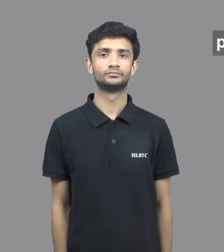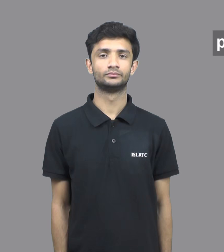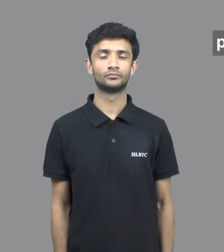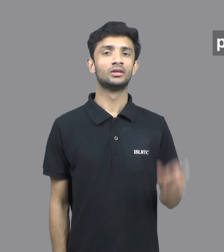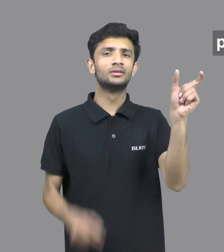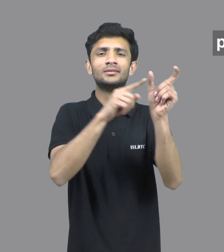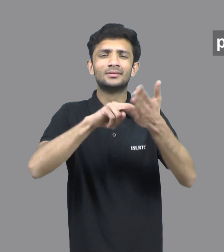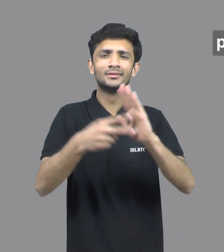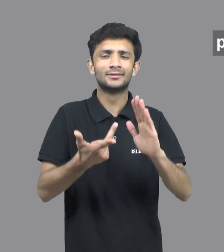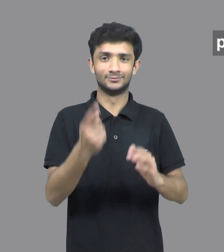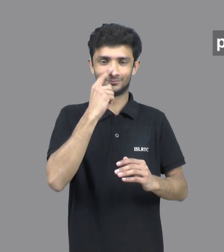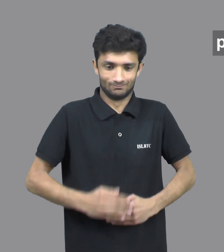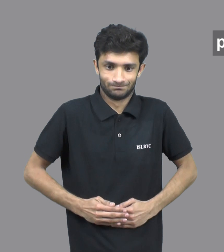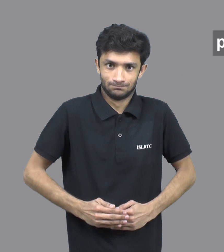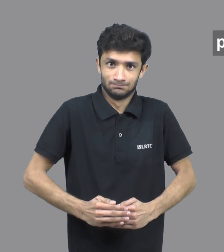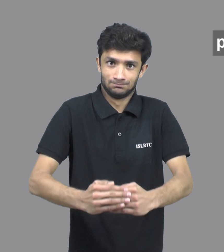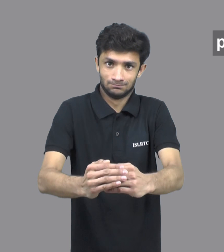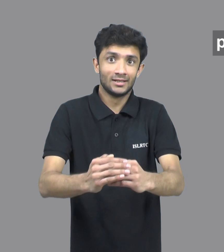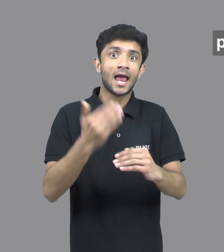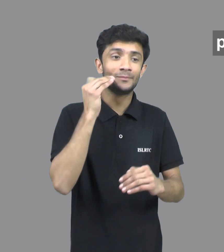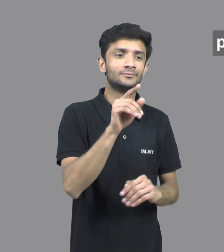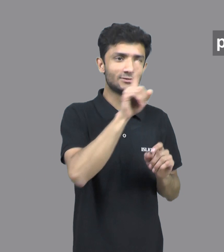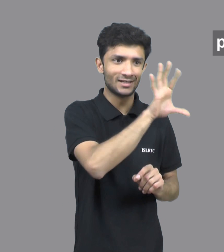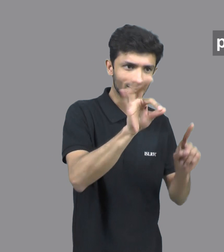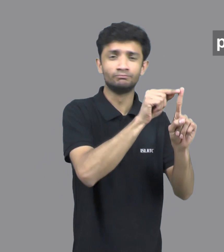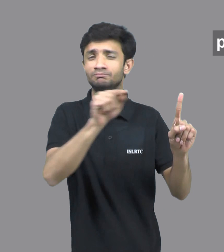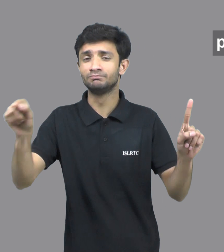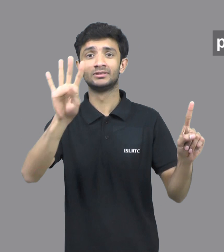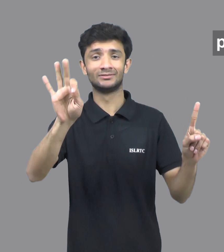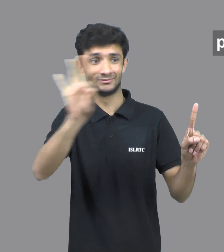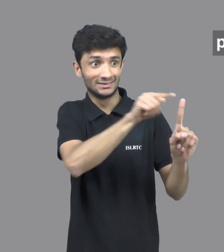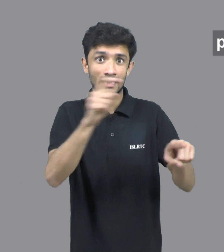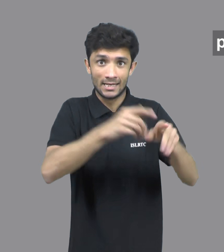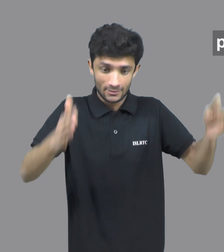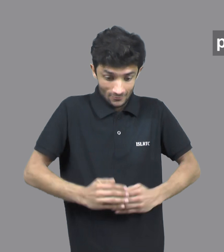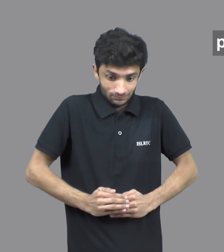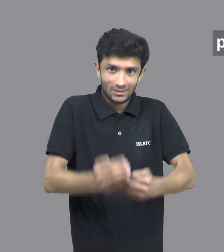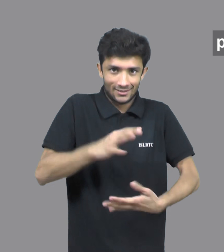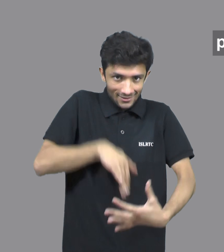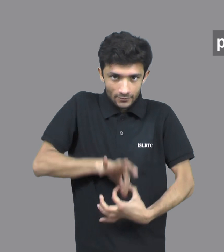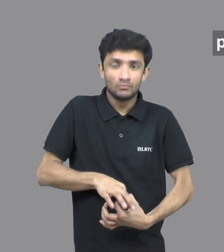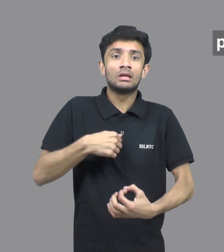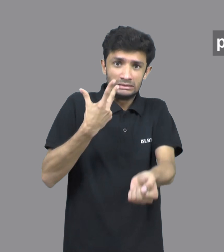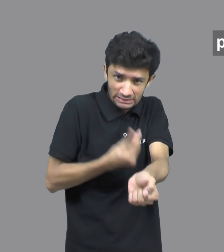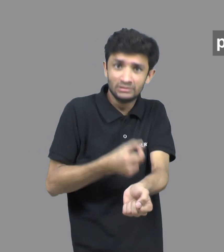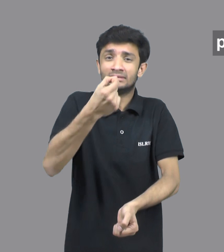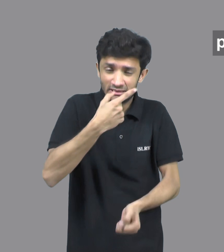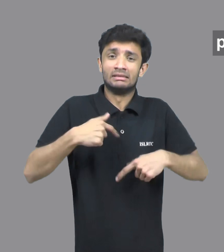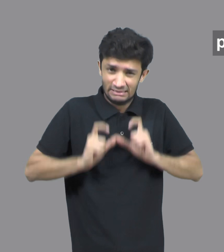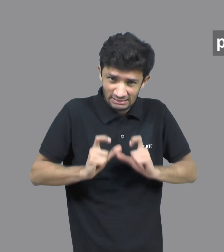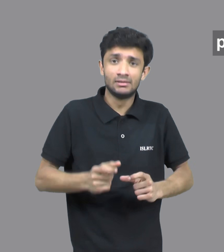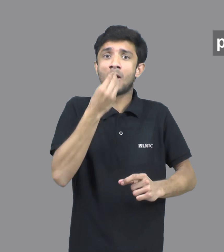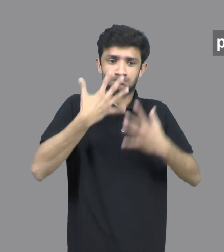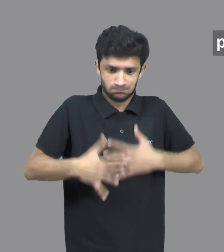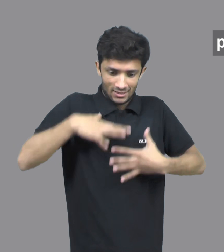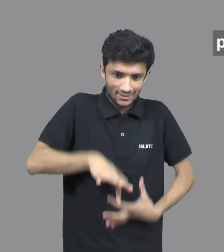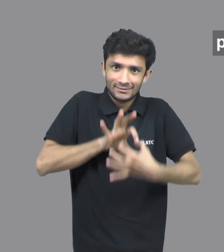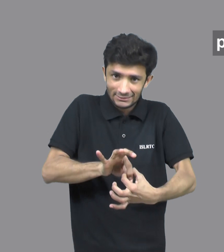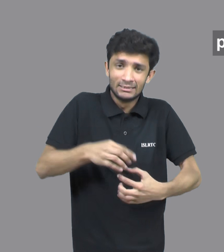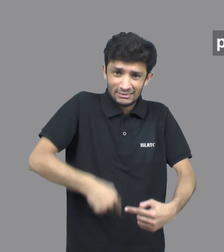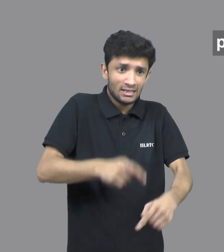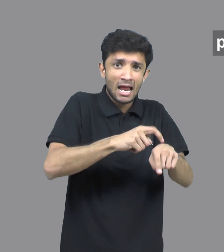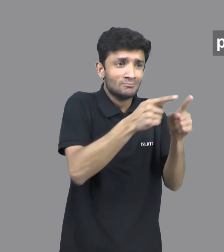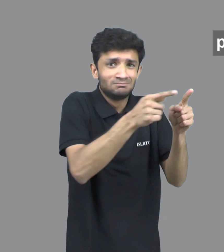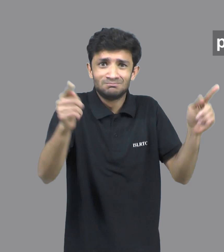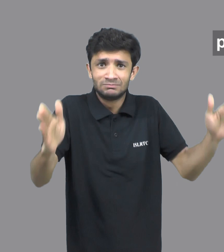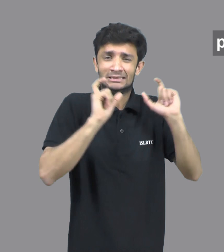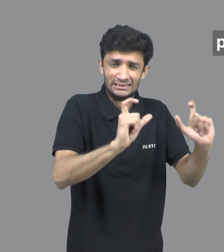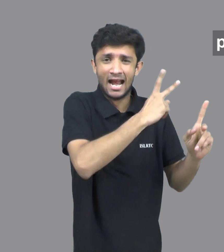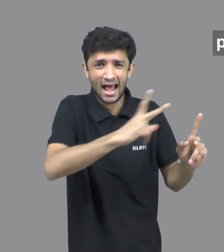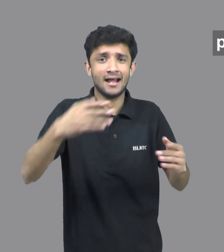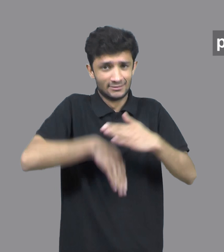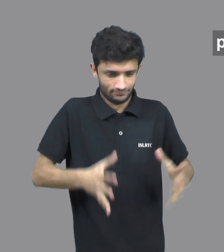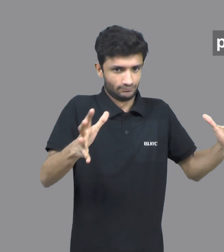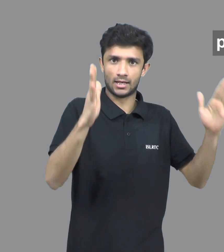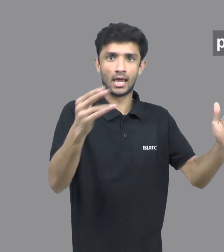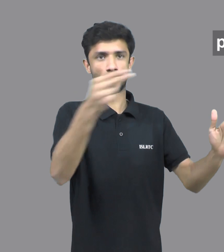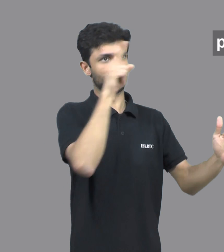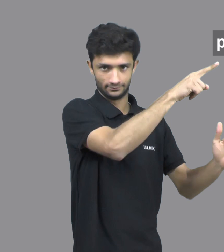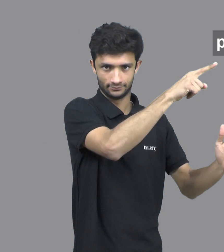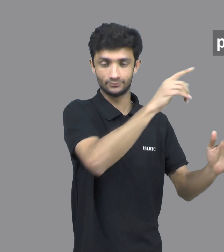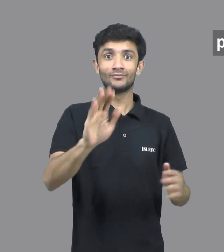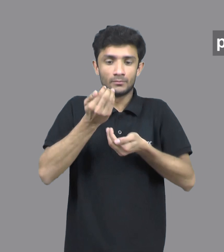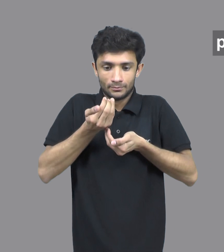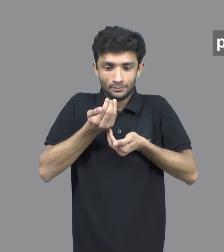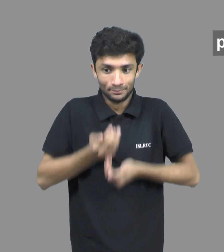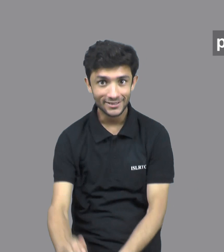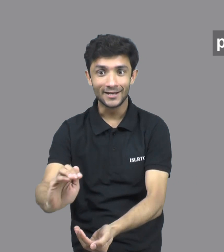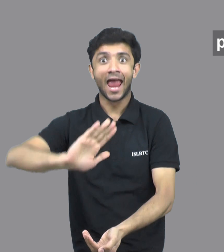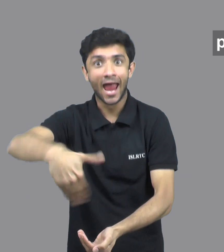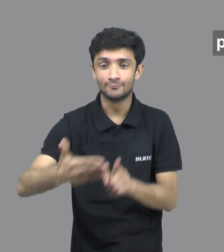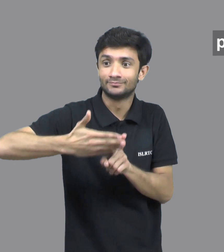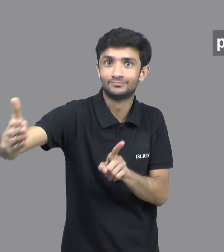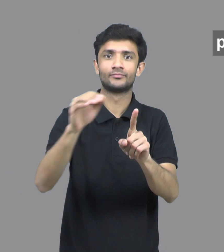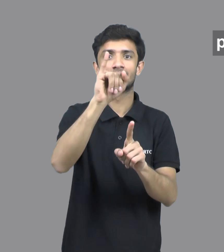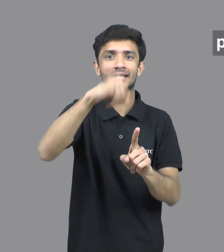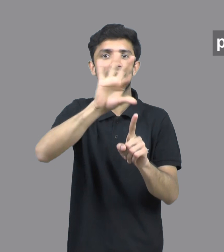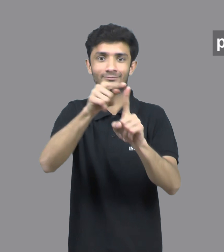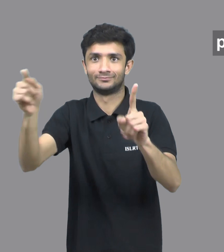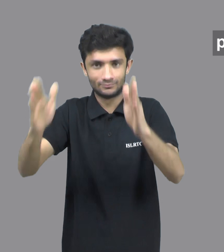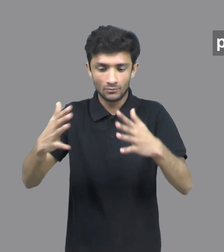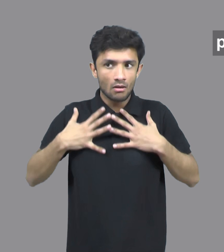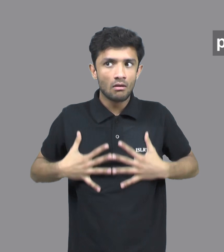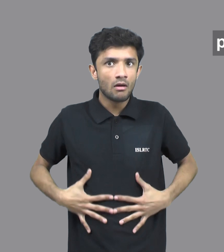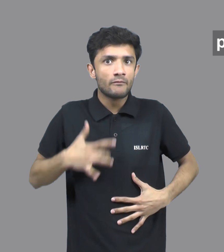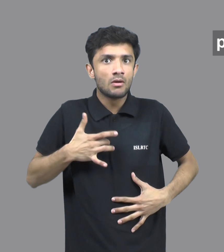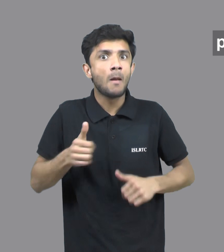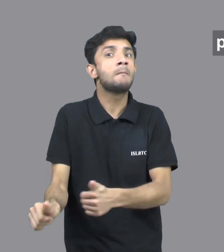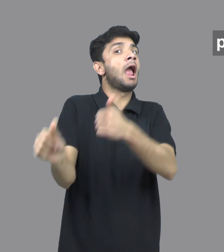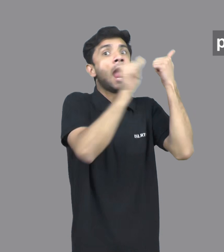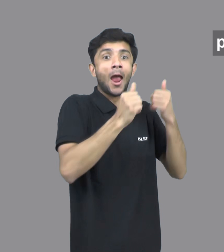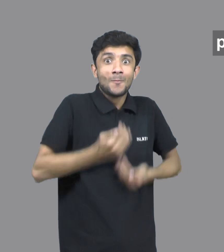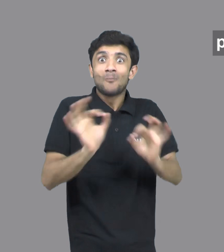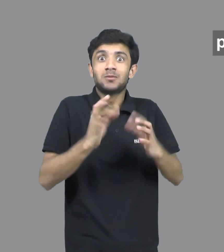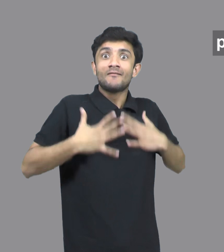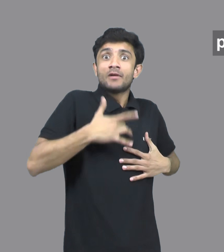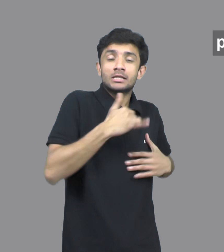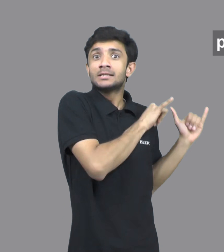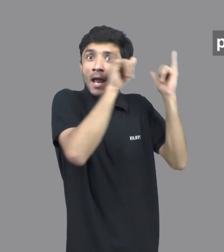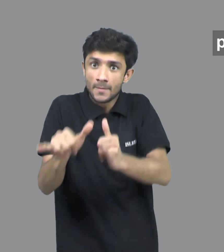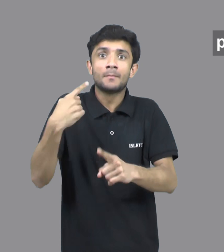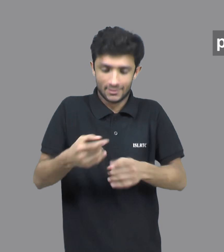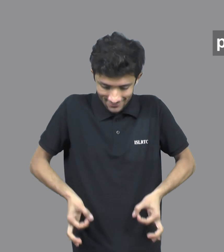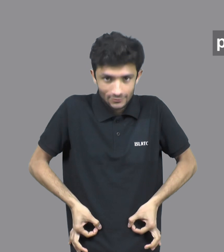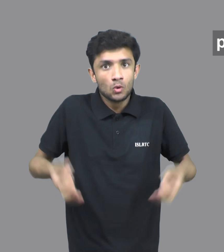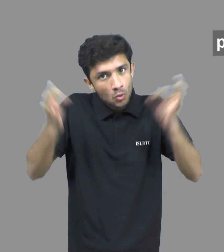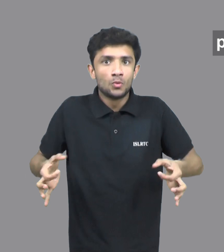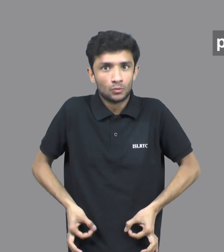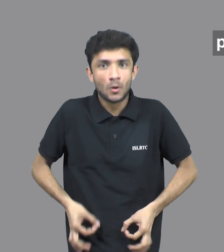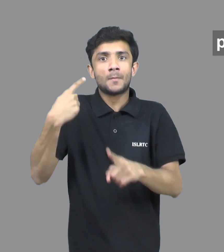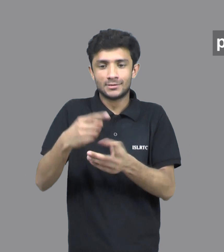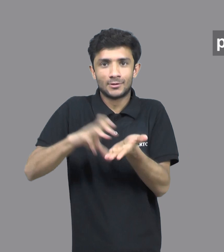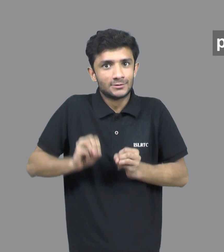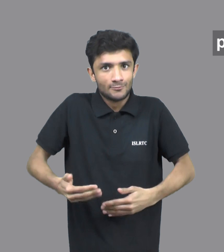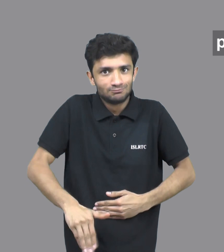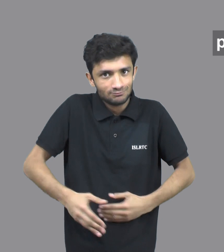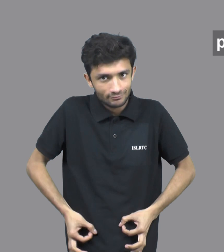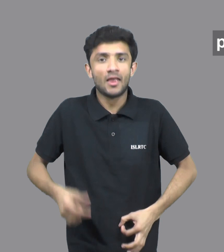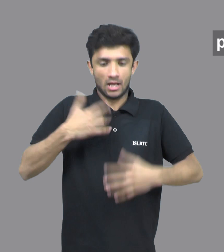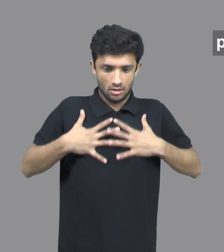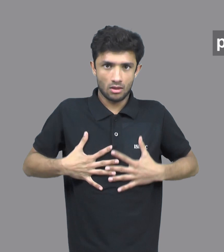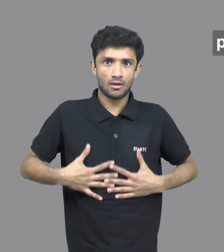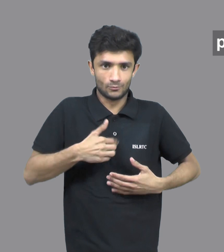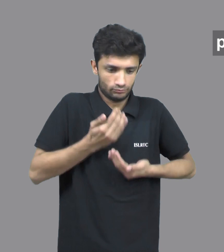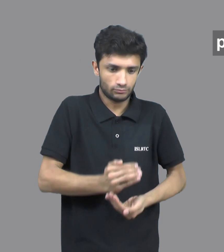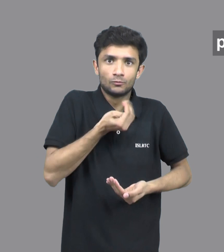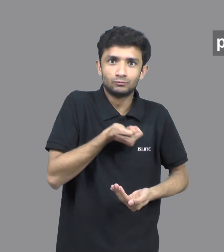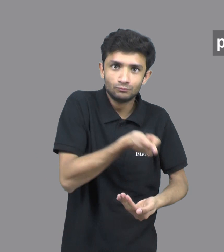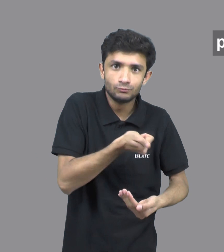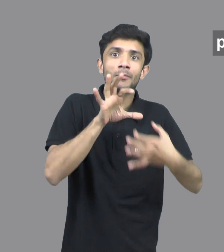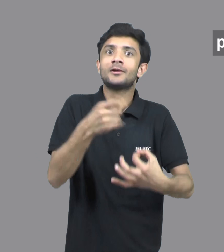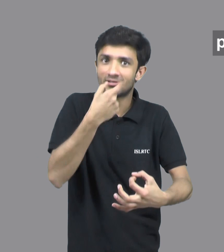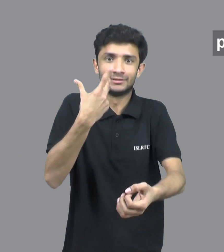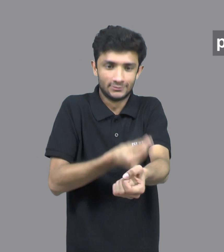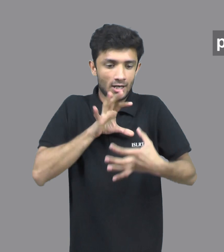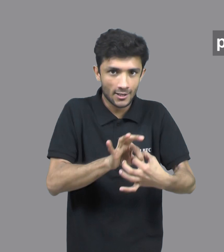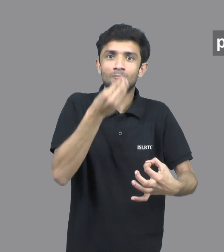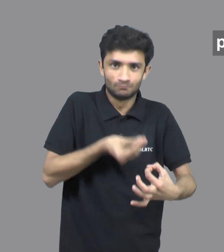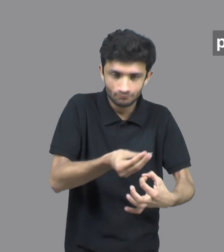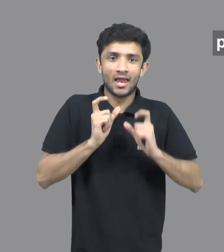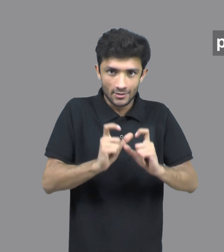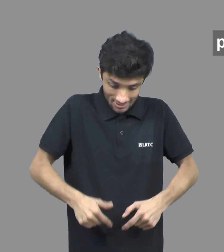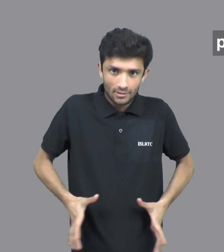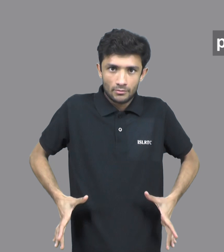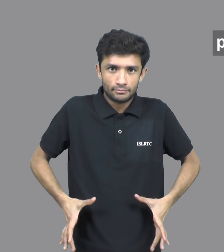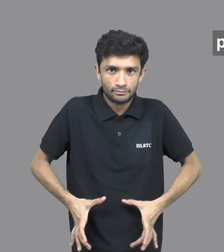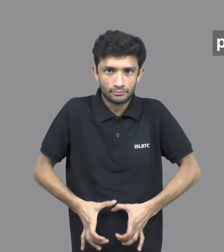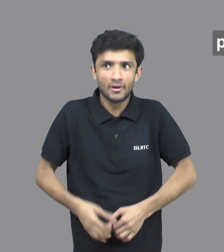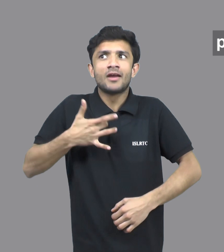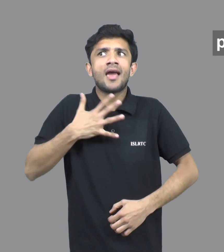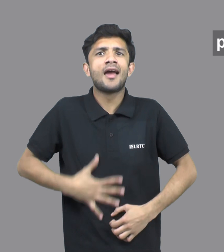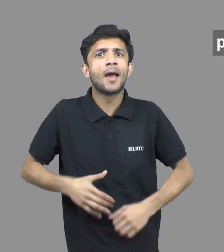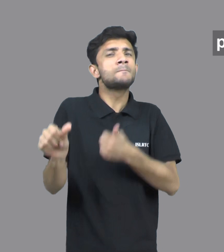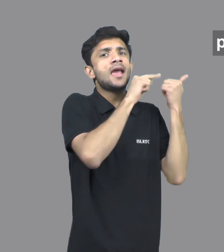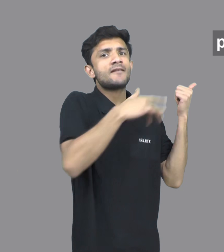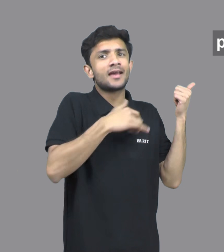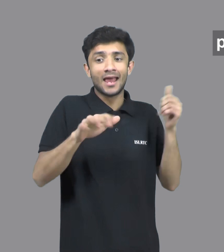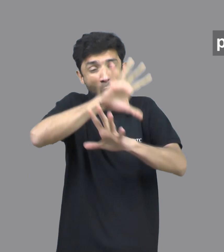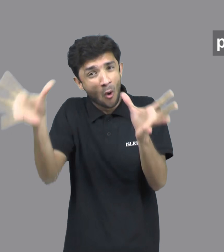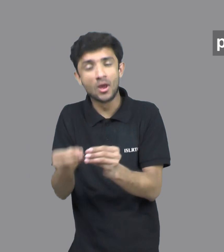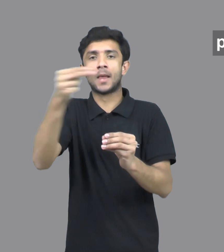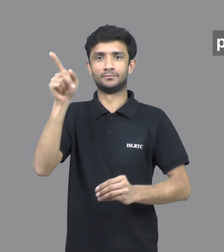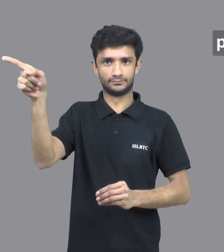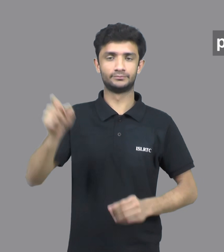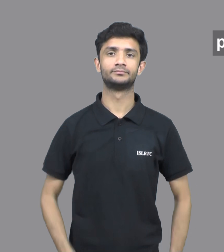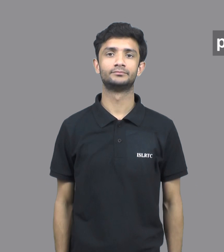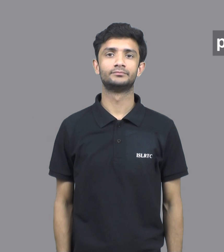Prenatal and Post Natal